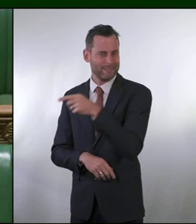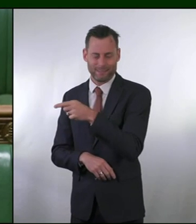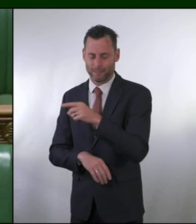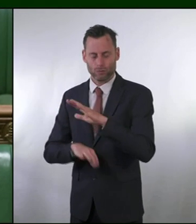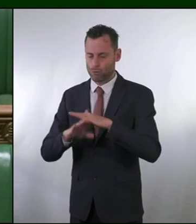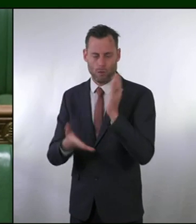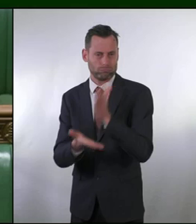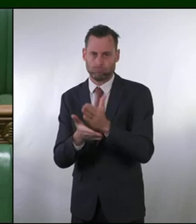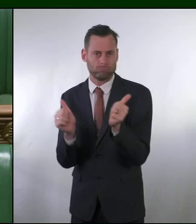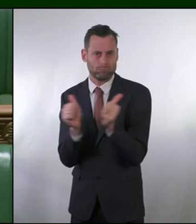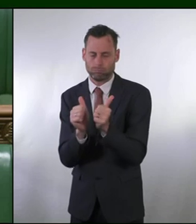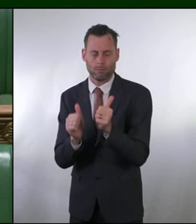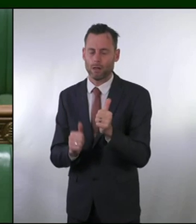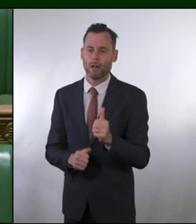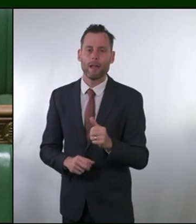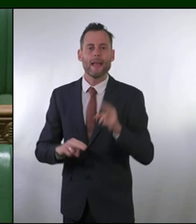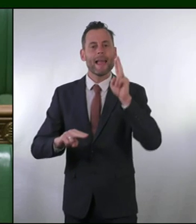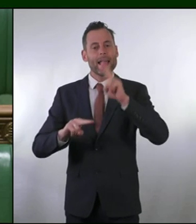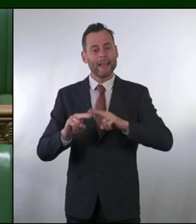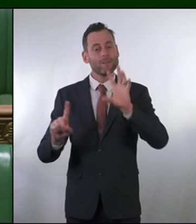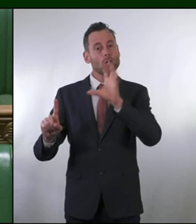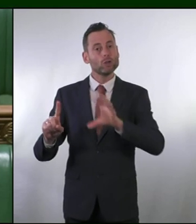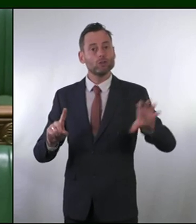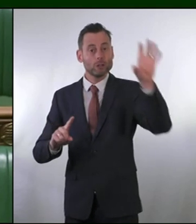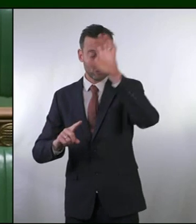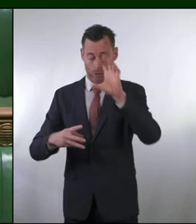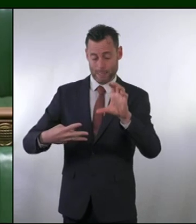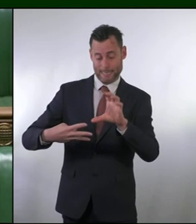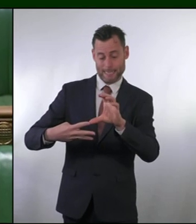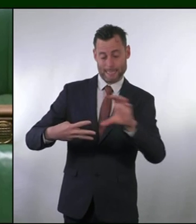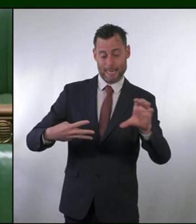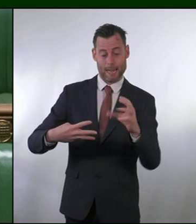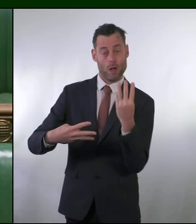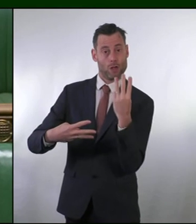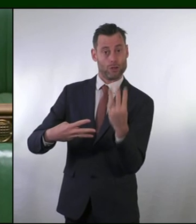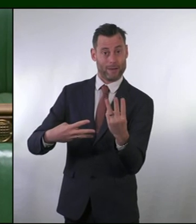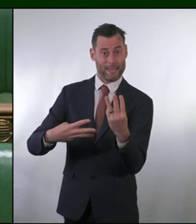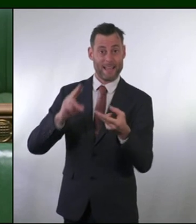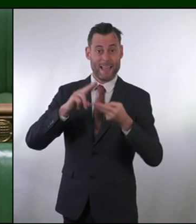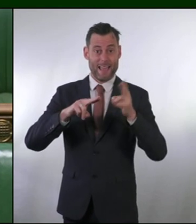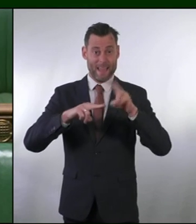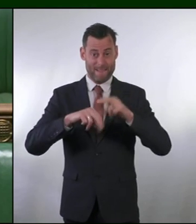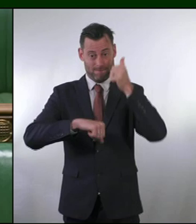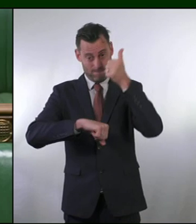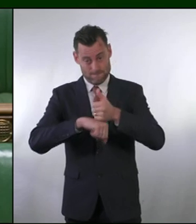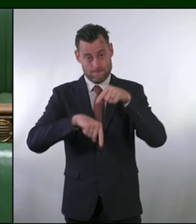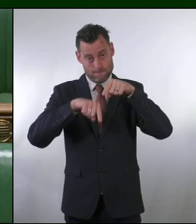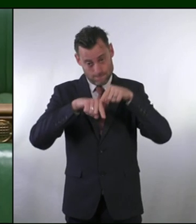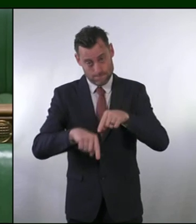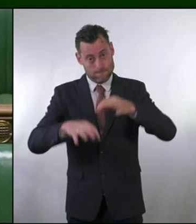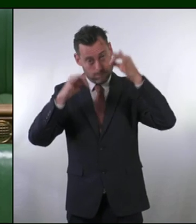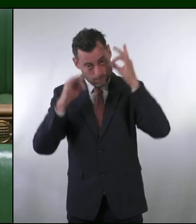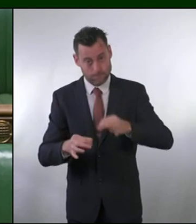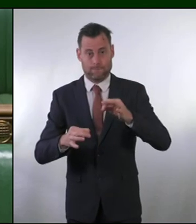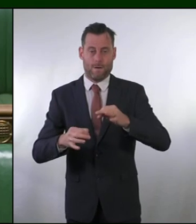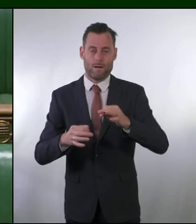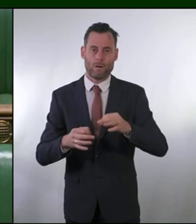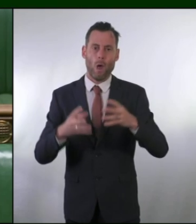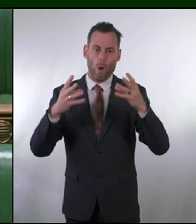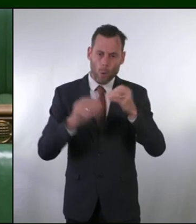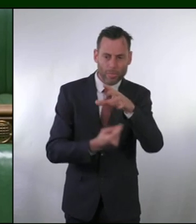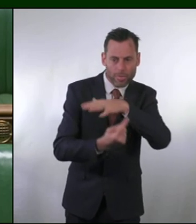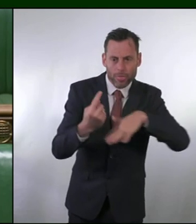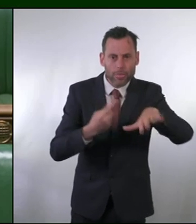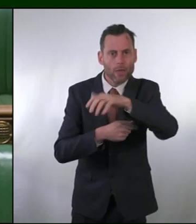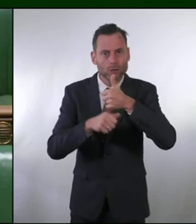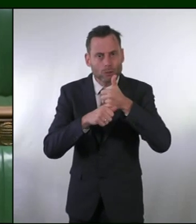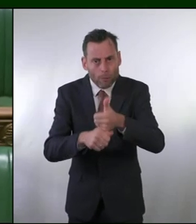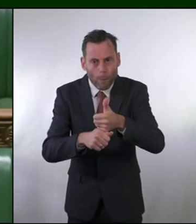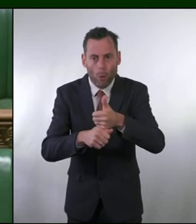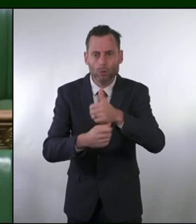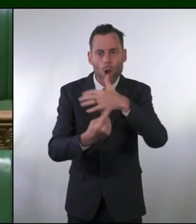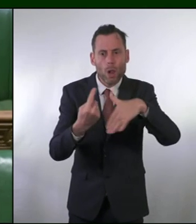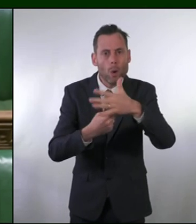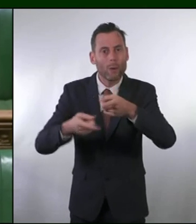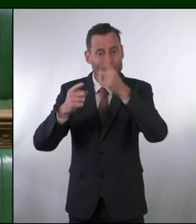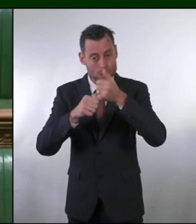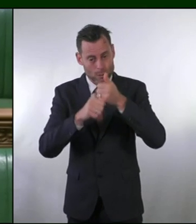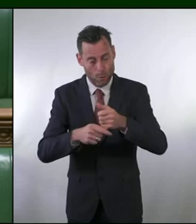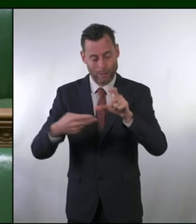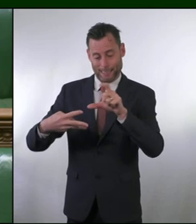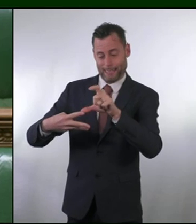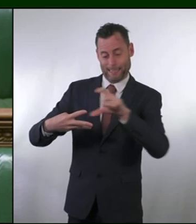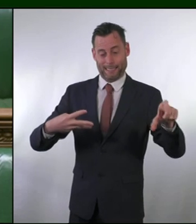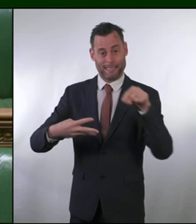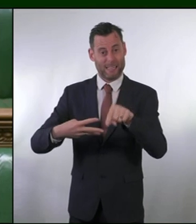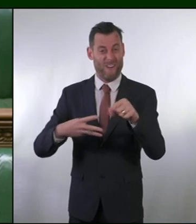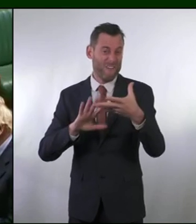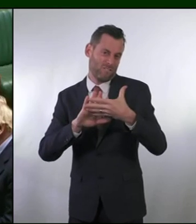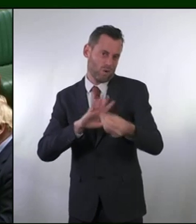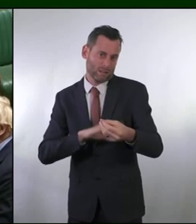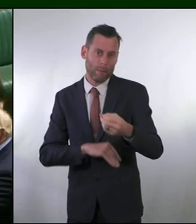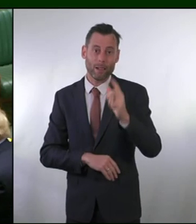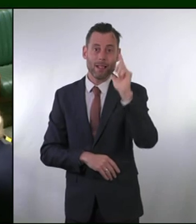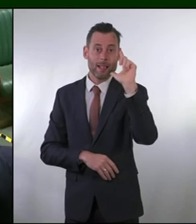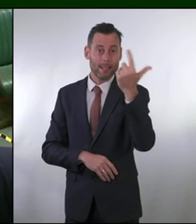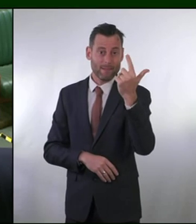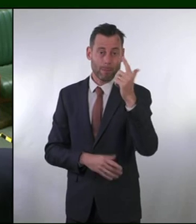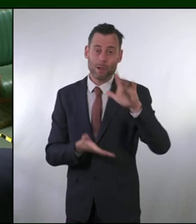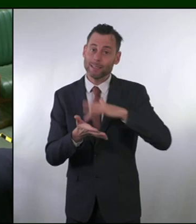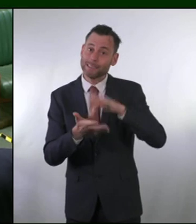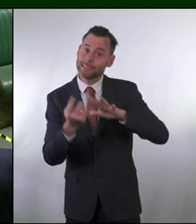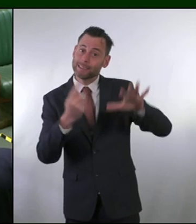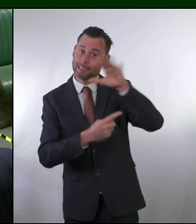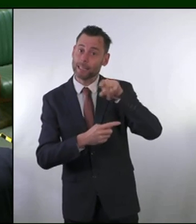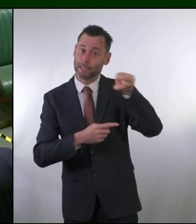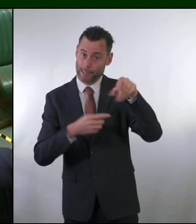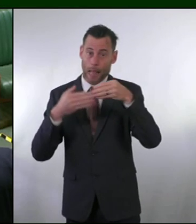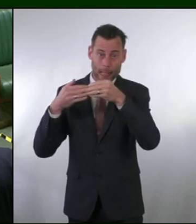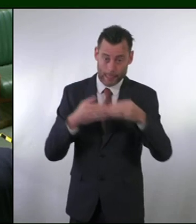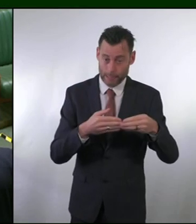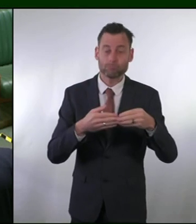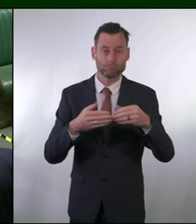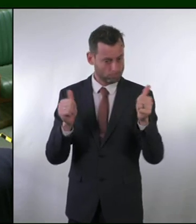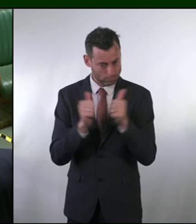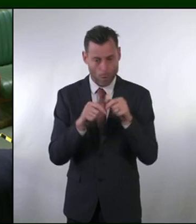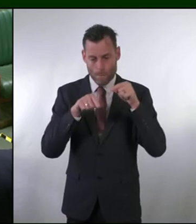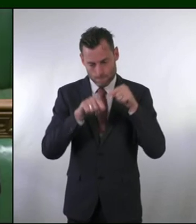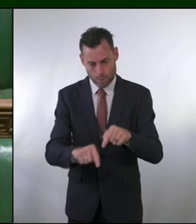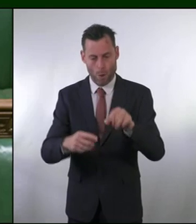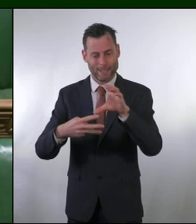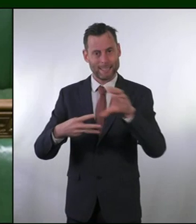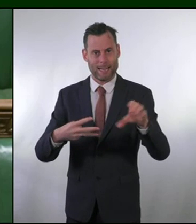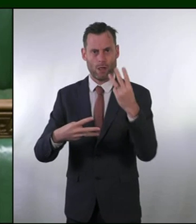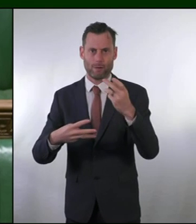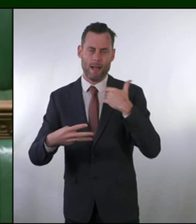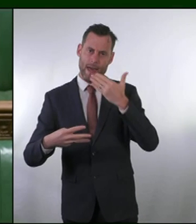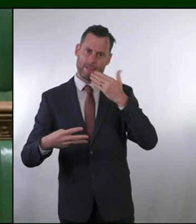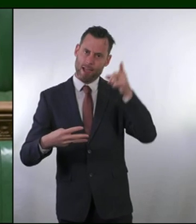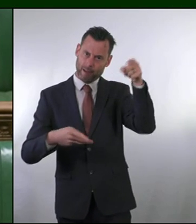Our advice is that, if the regional measures are tier 3 and at all levels were implemented in full with the support and the active co-operation of local leaders, as indeed we have seen from the leader of Liverpool city region, and I pay tribute to him and I thank him for what he is doing, and if we saw